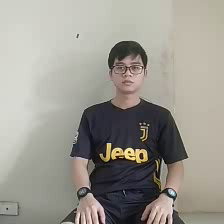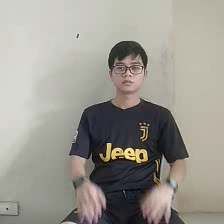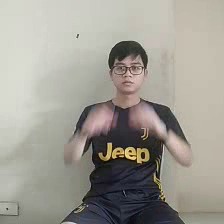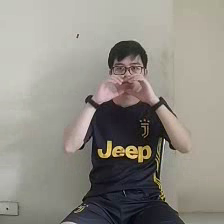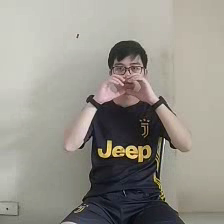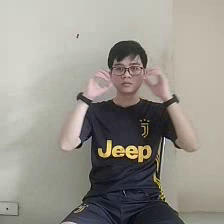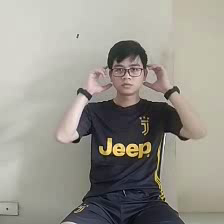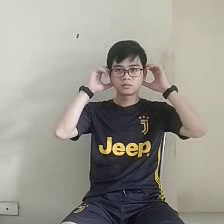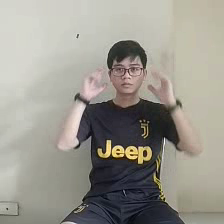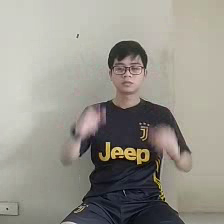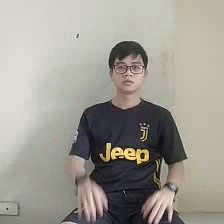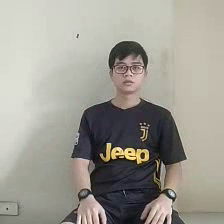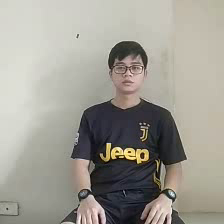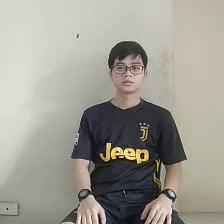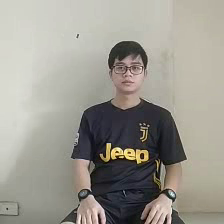Khẩu trang